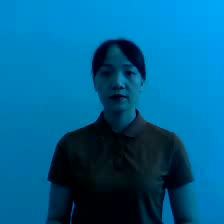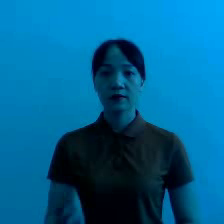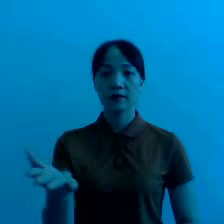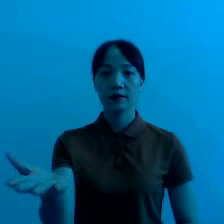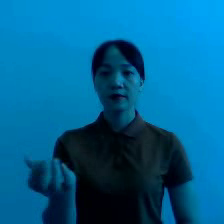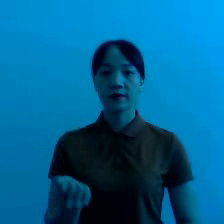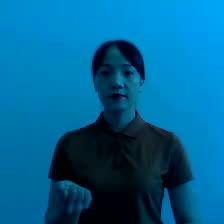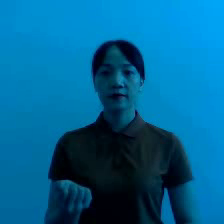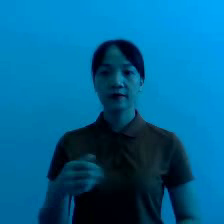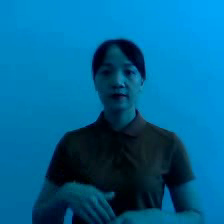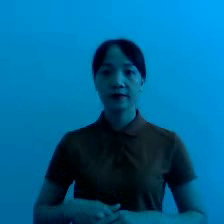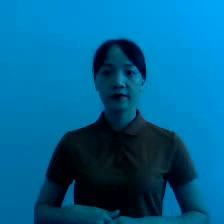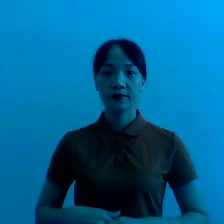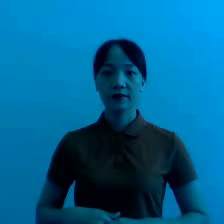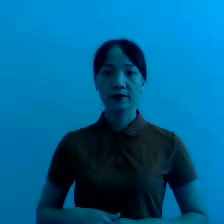Sử dụng